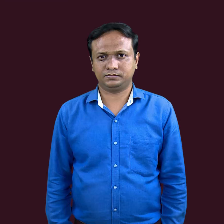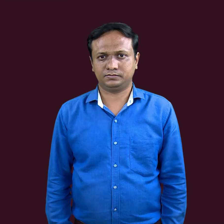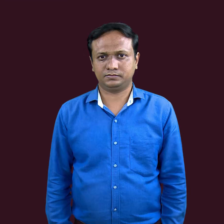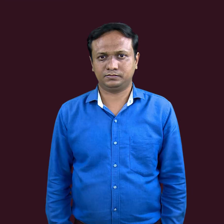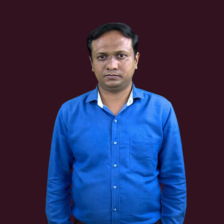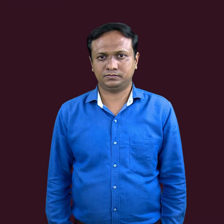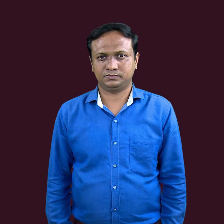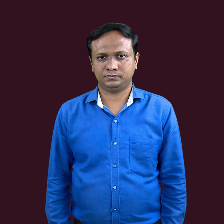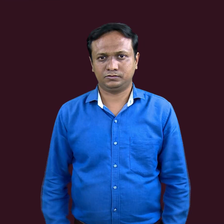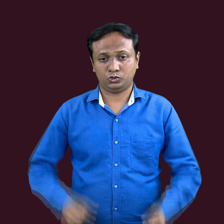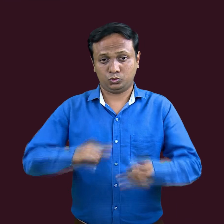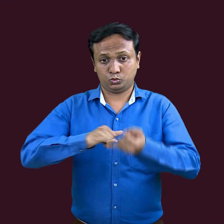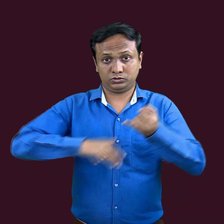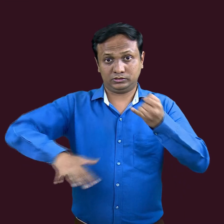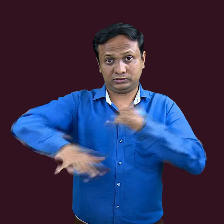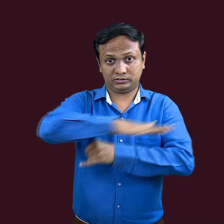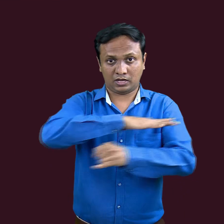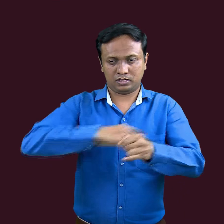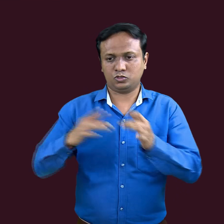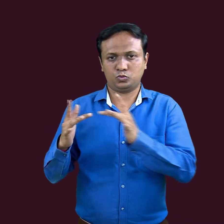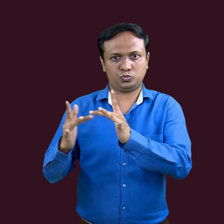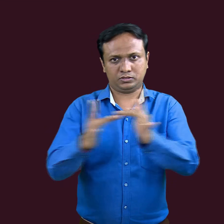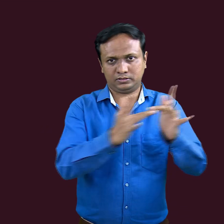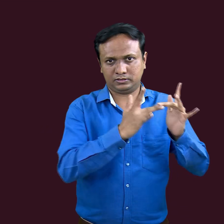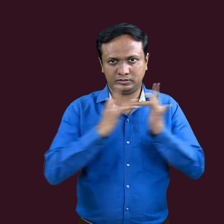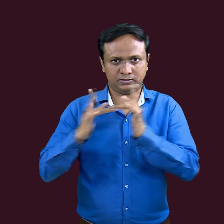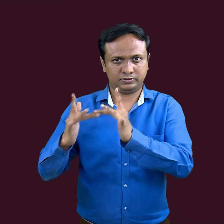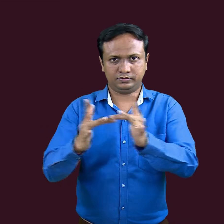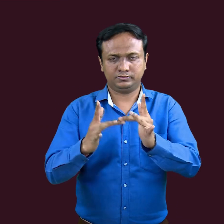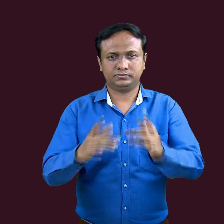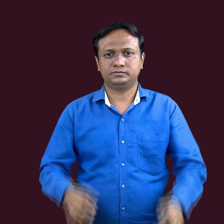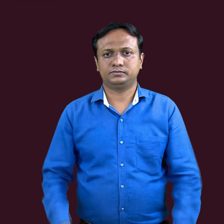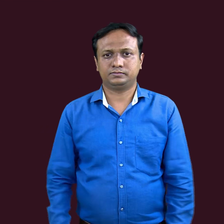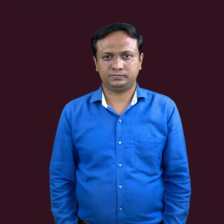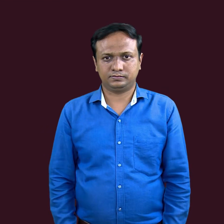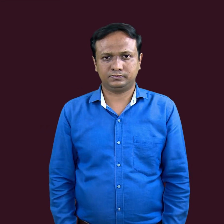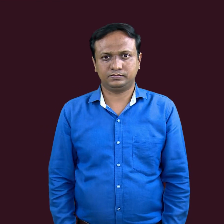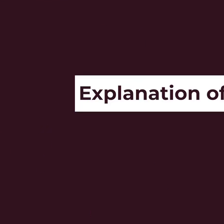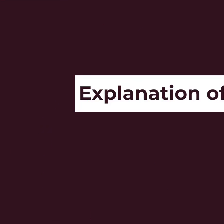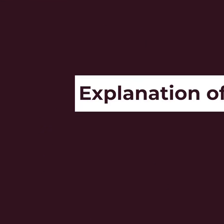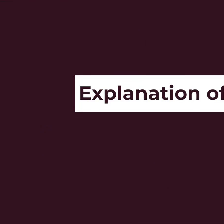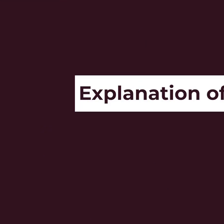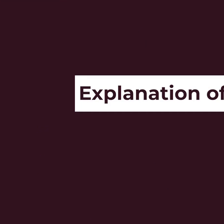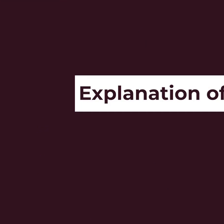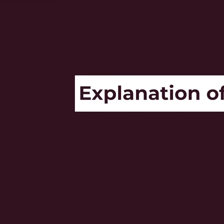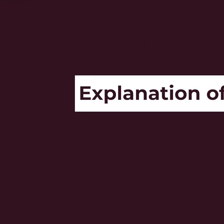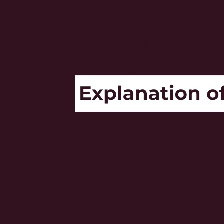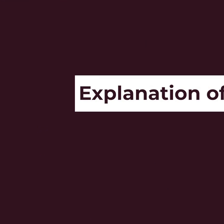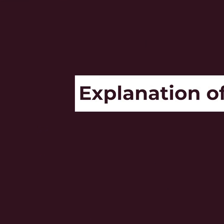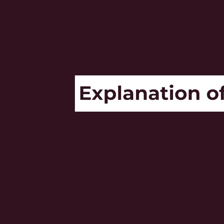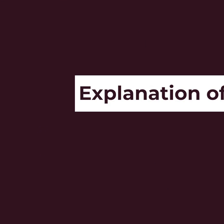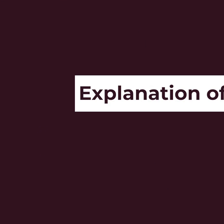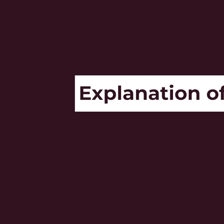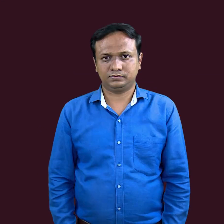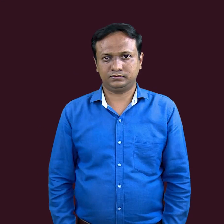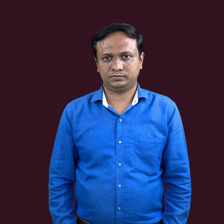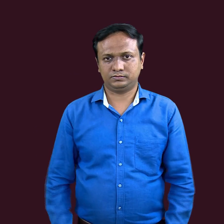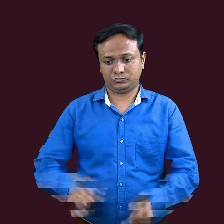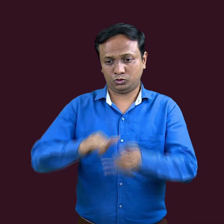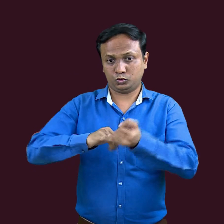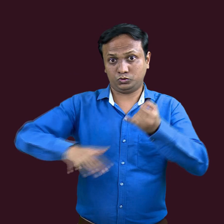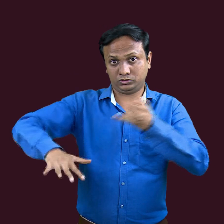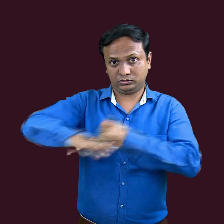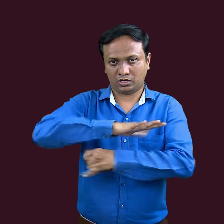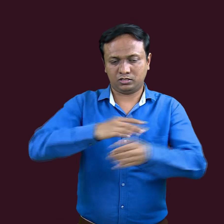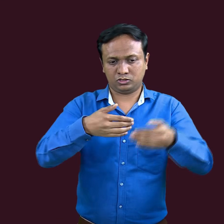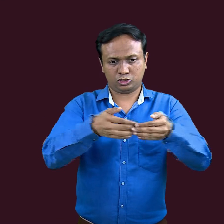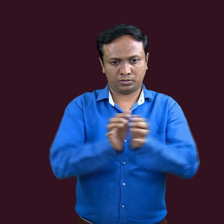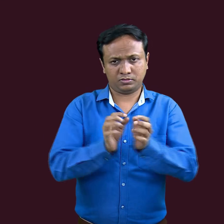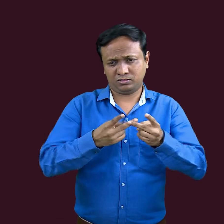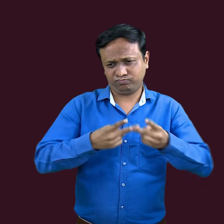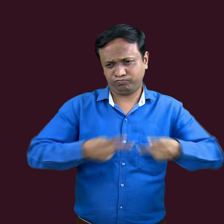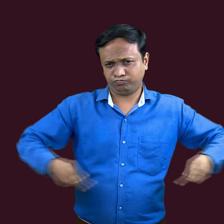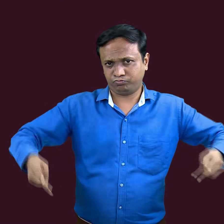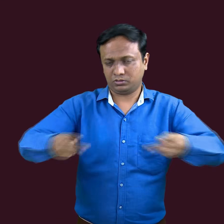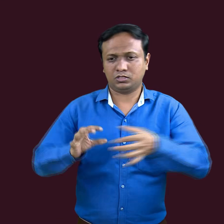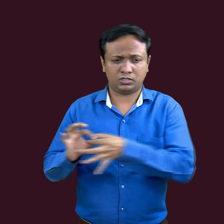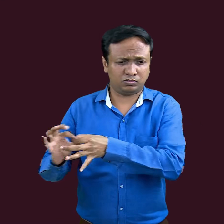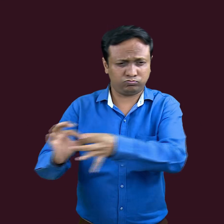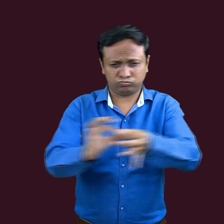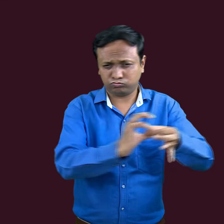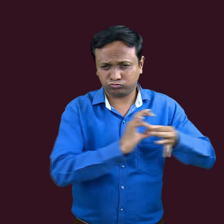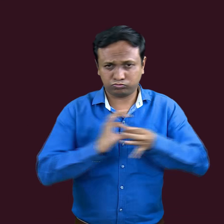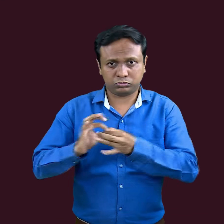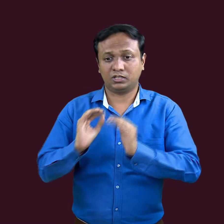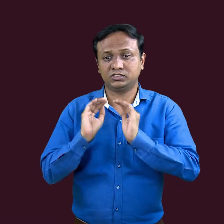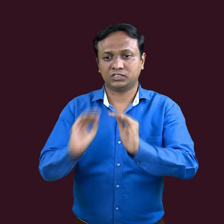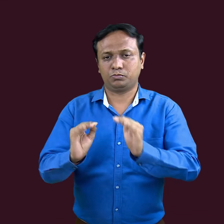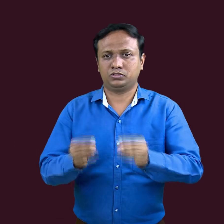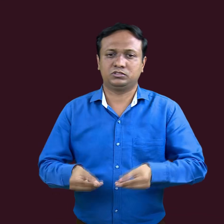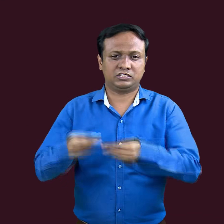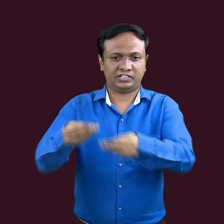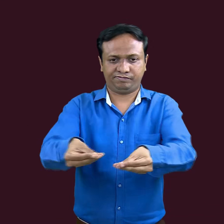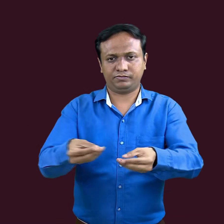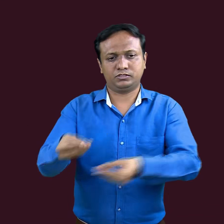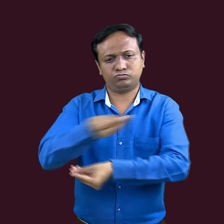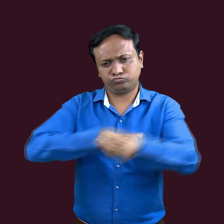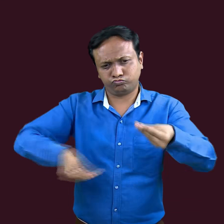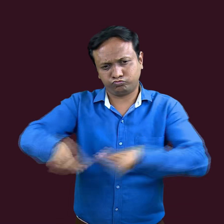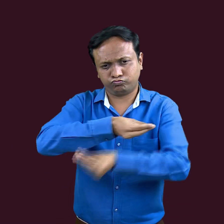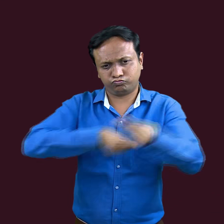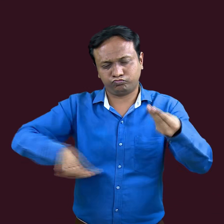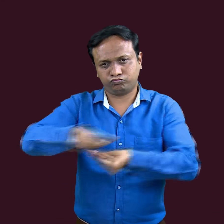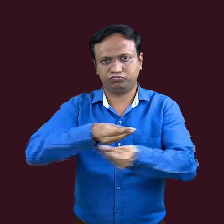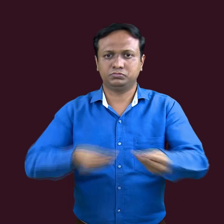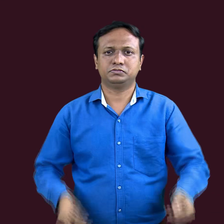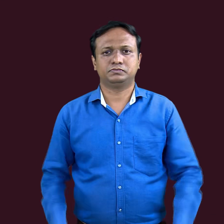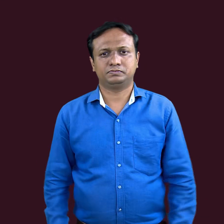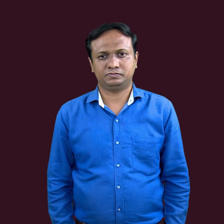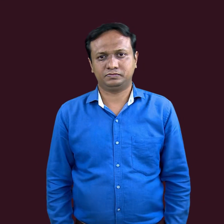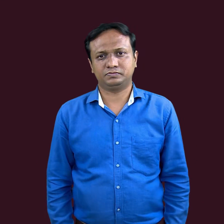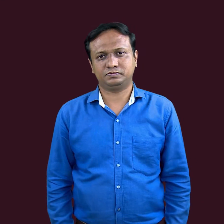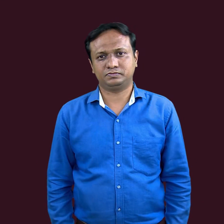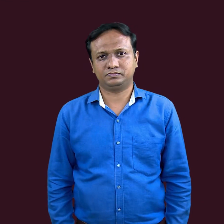Social network